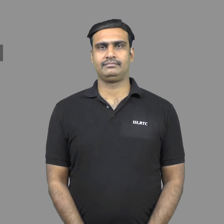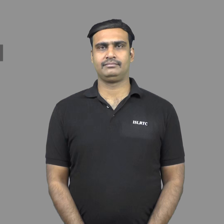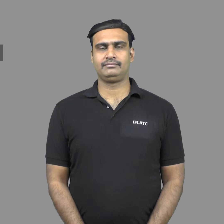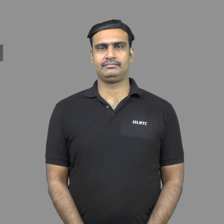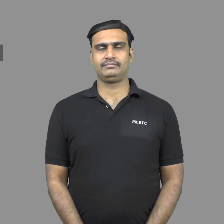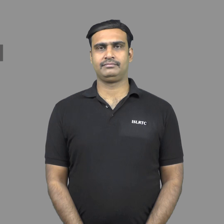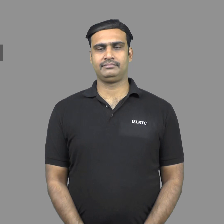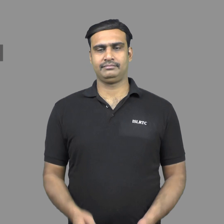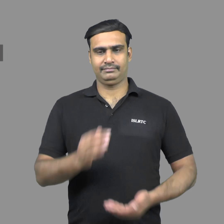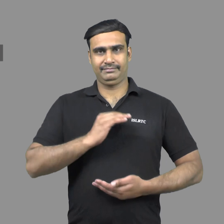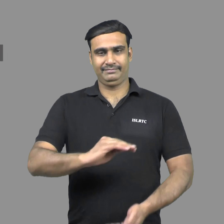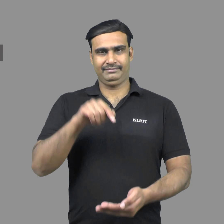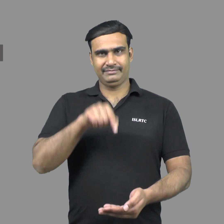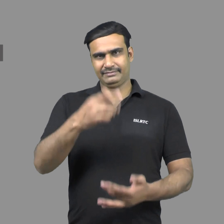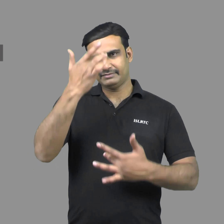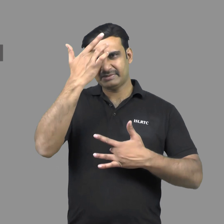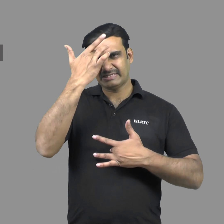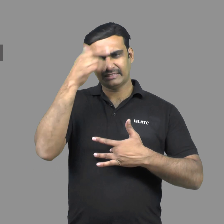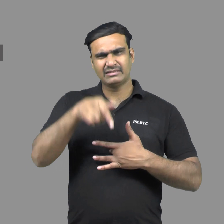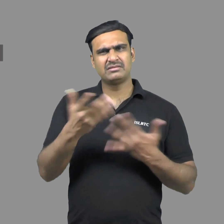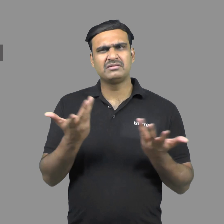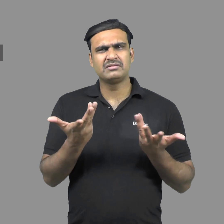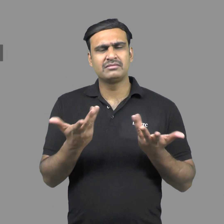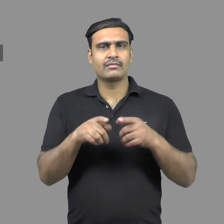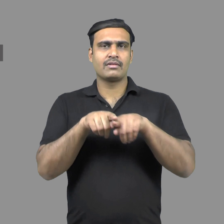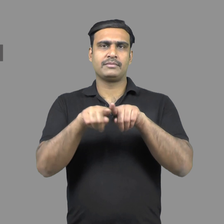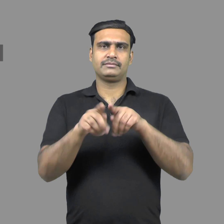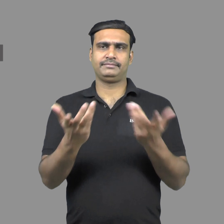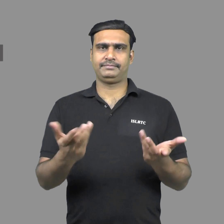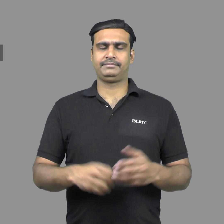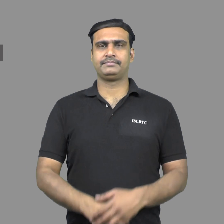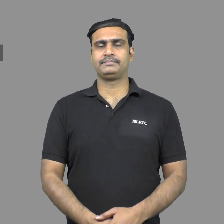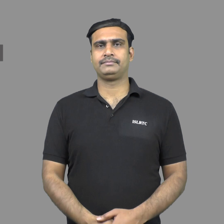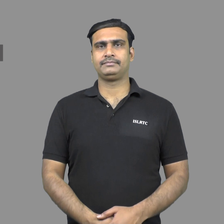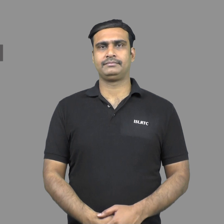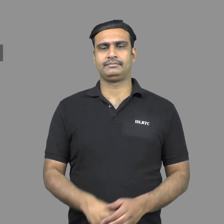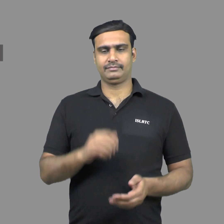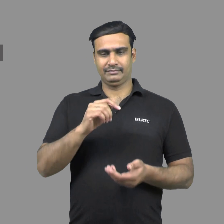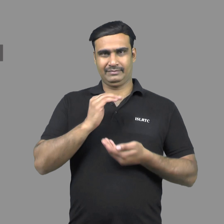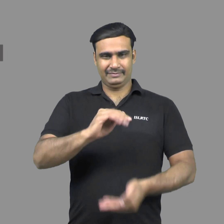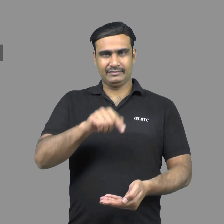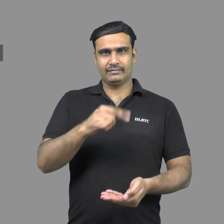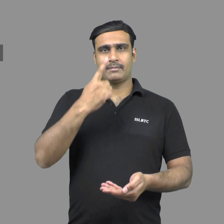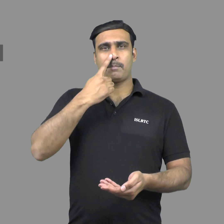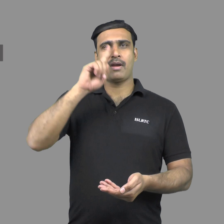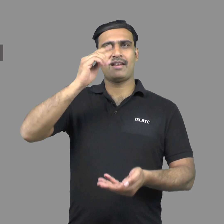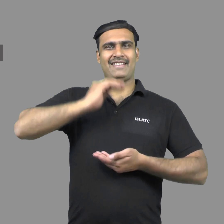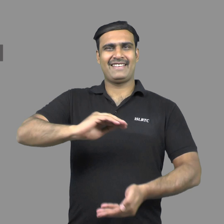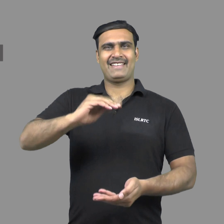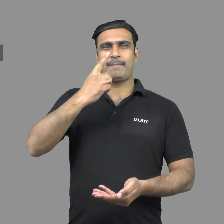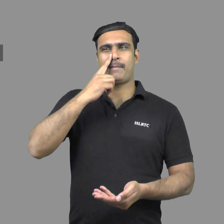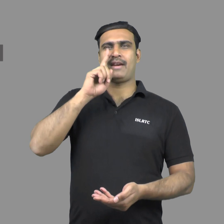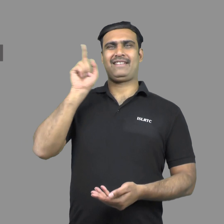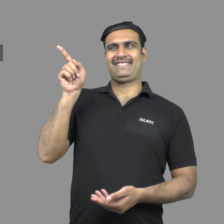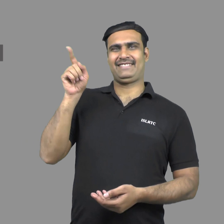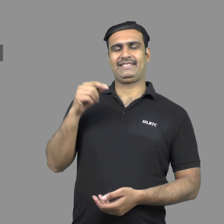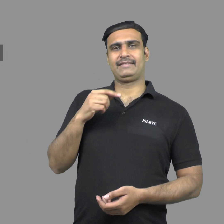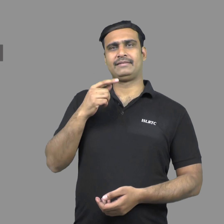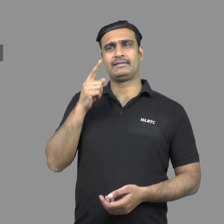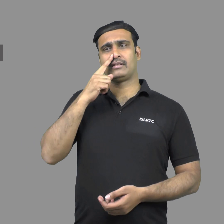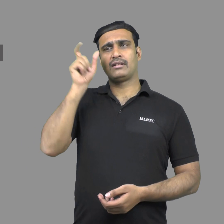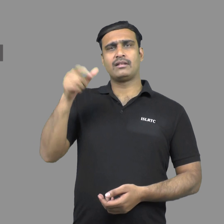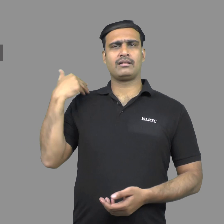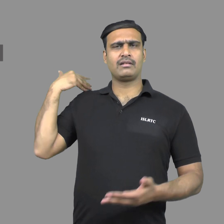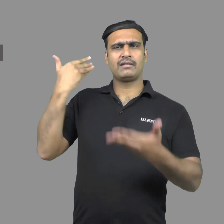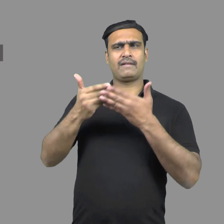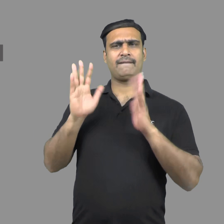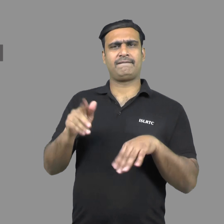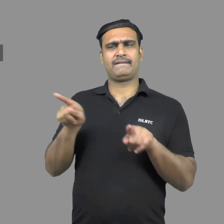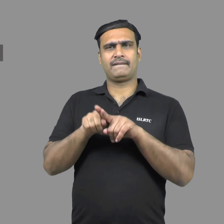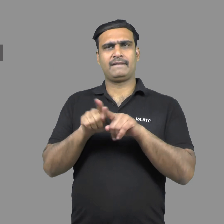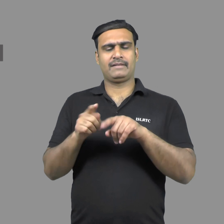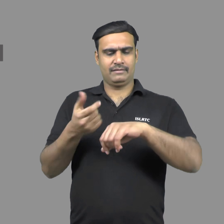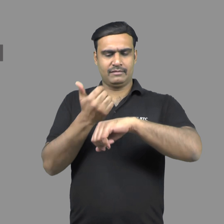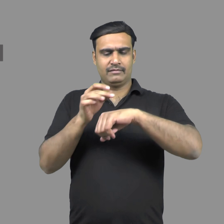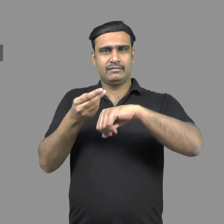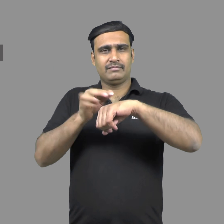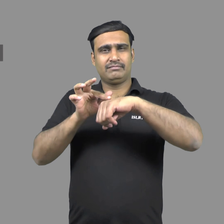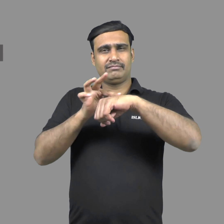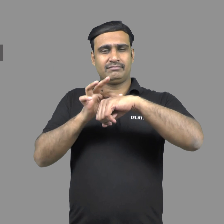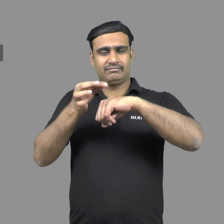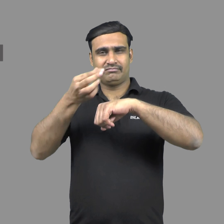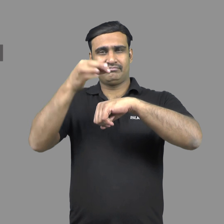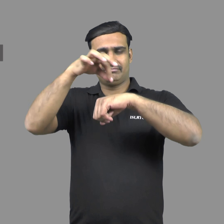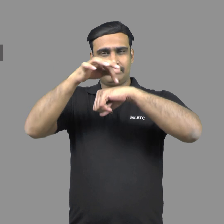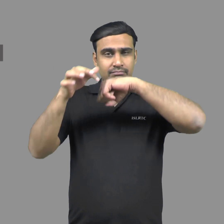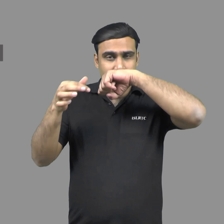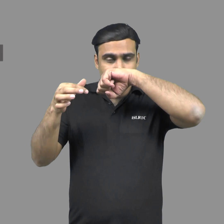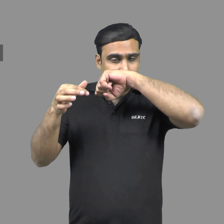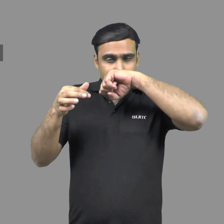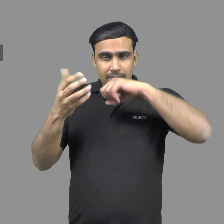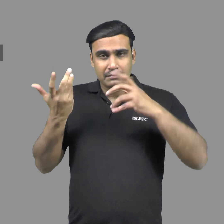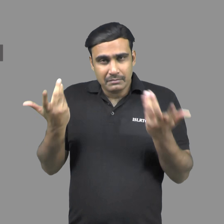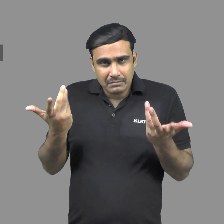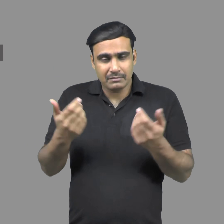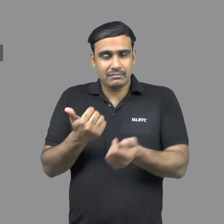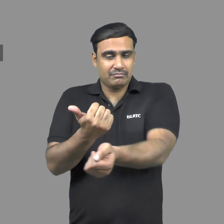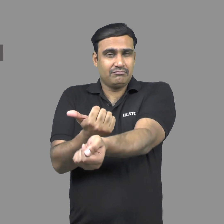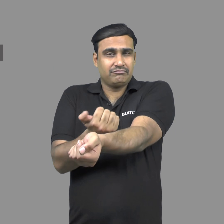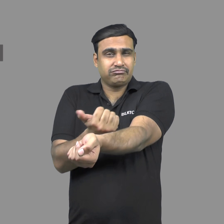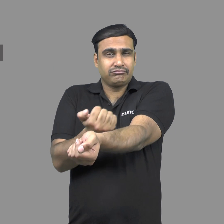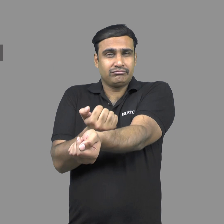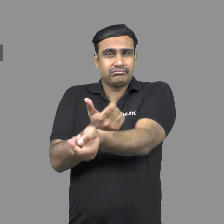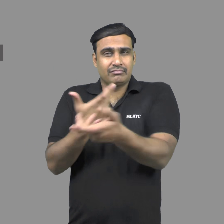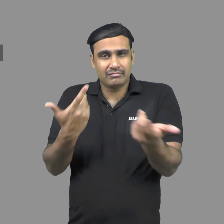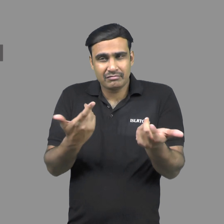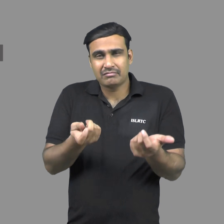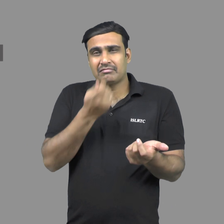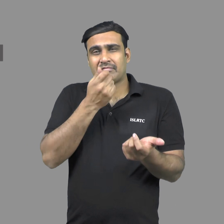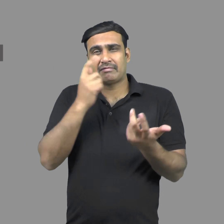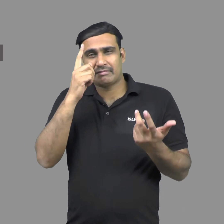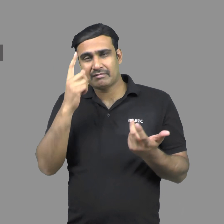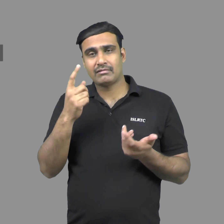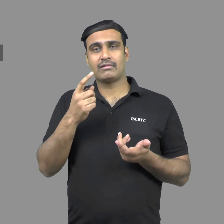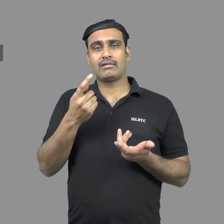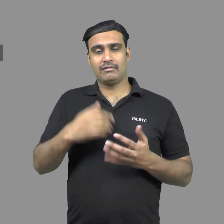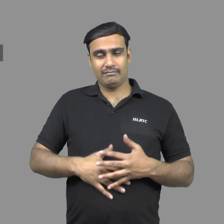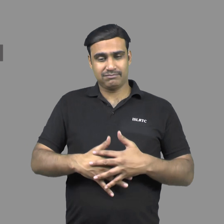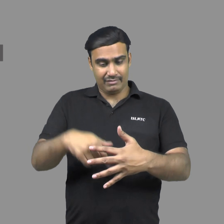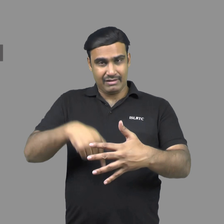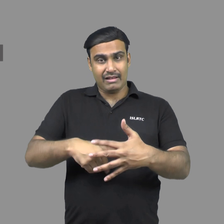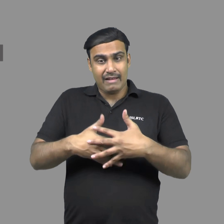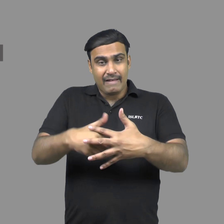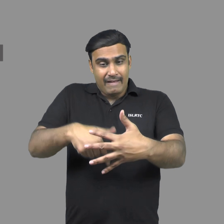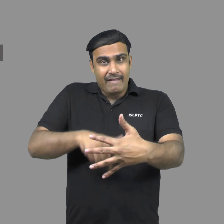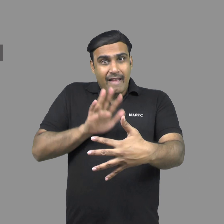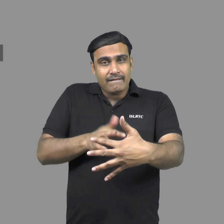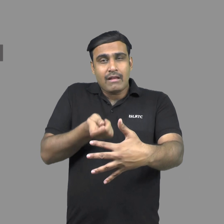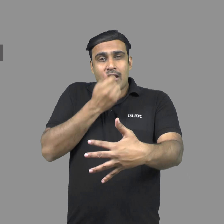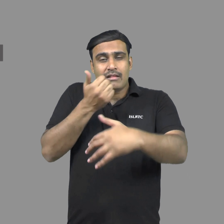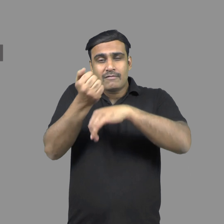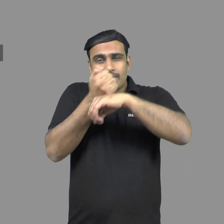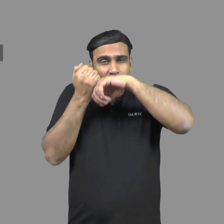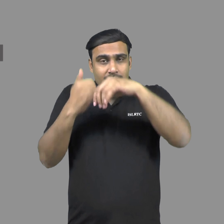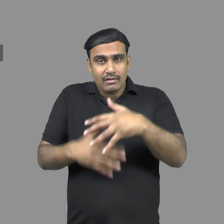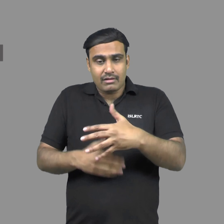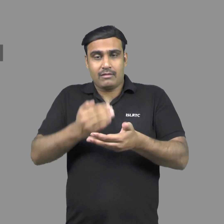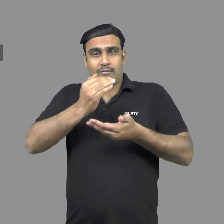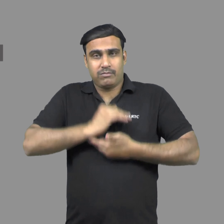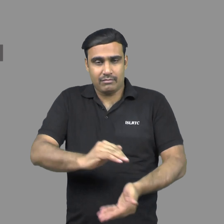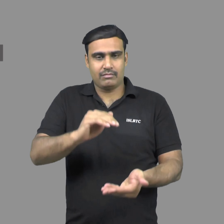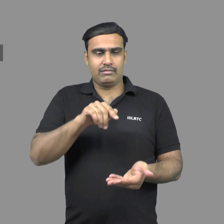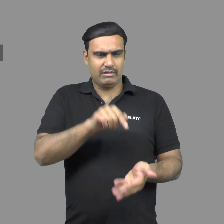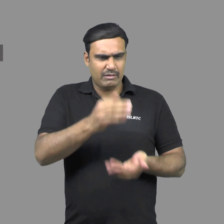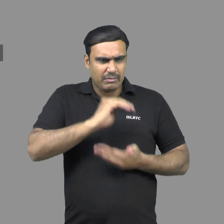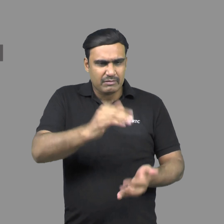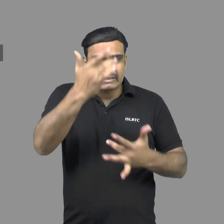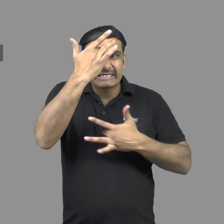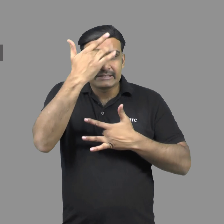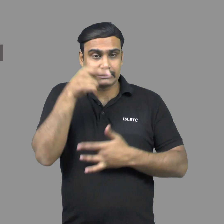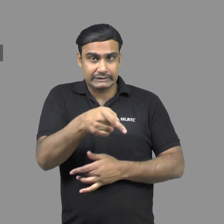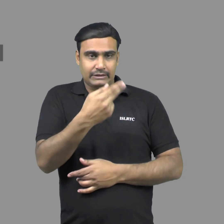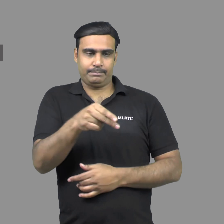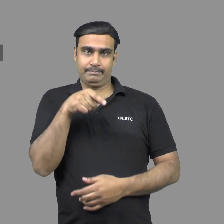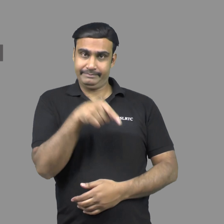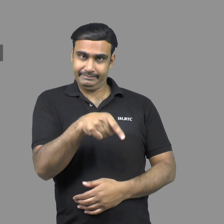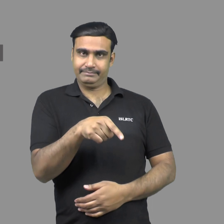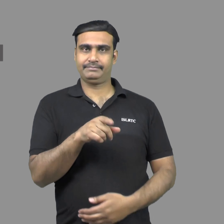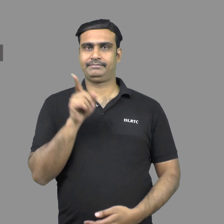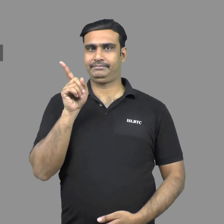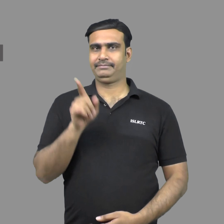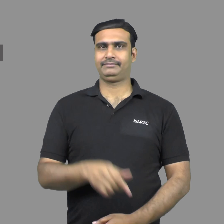Congenital Disease